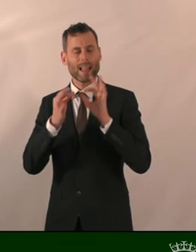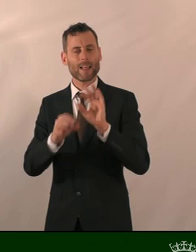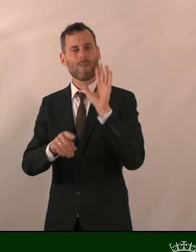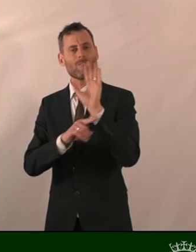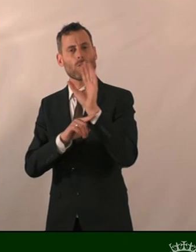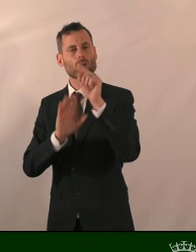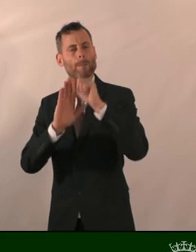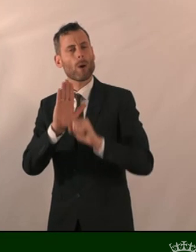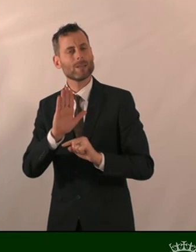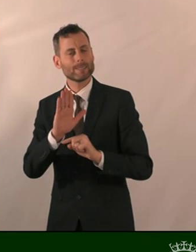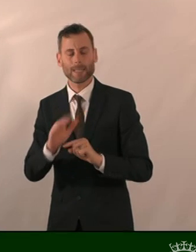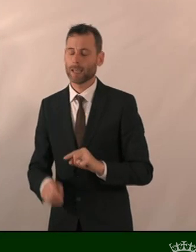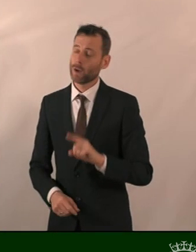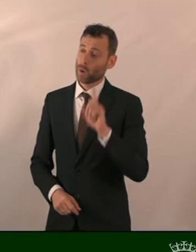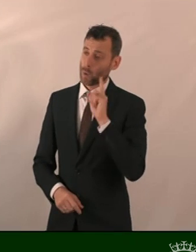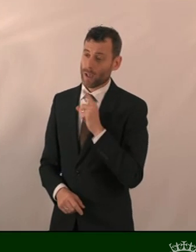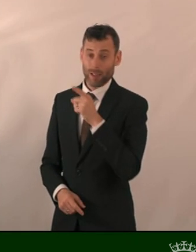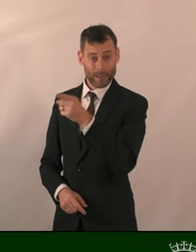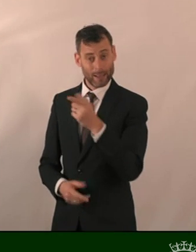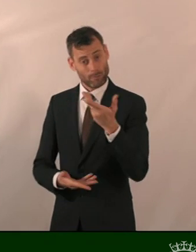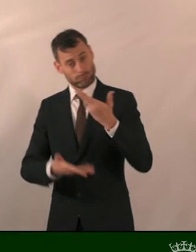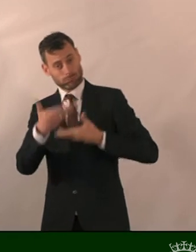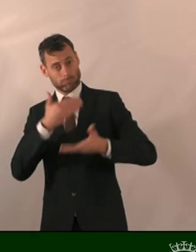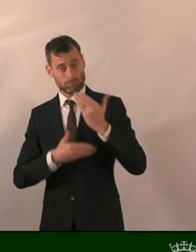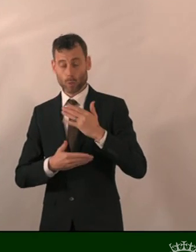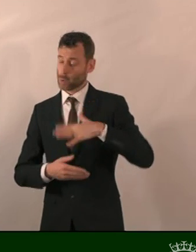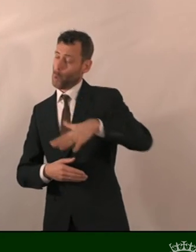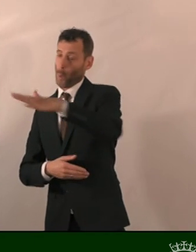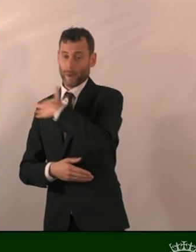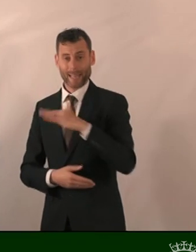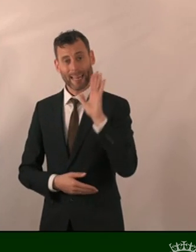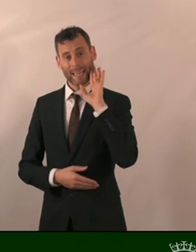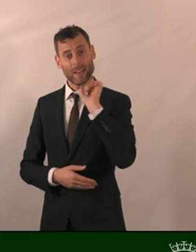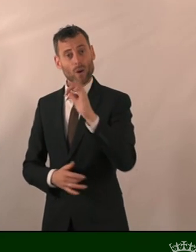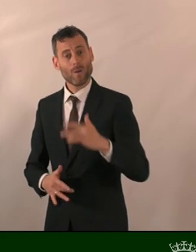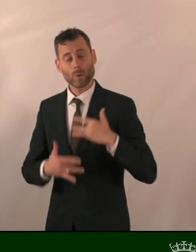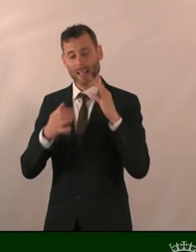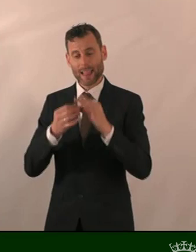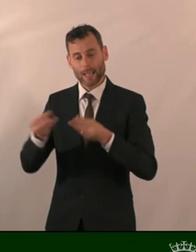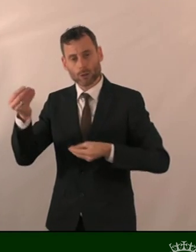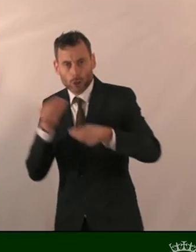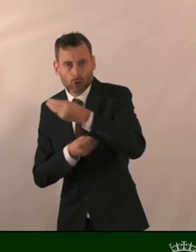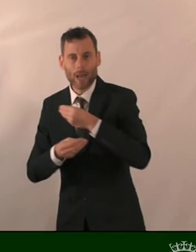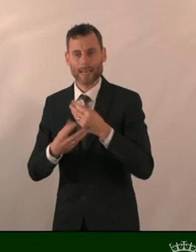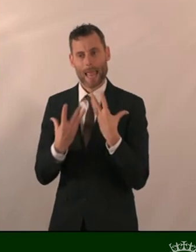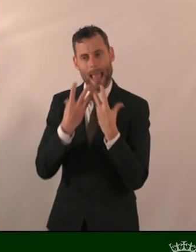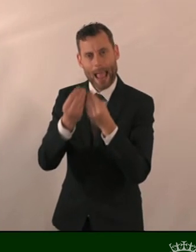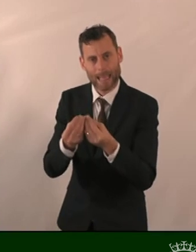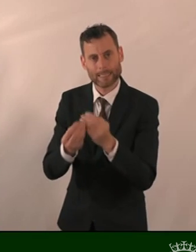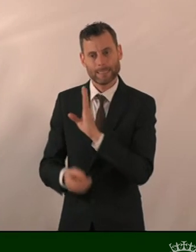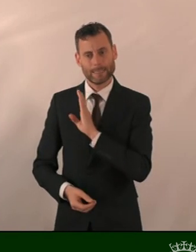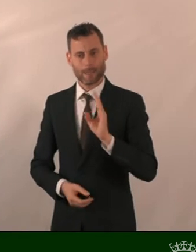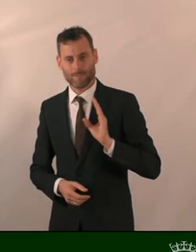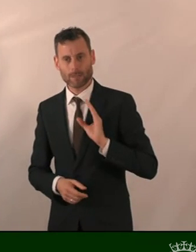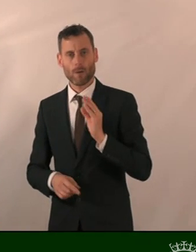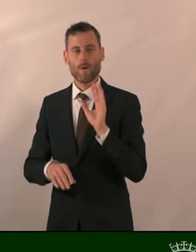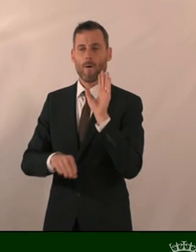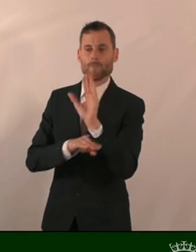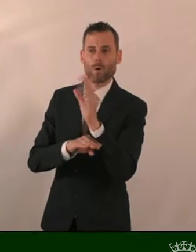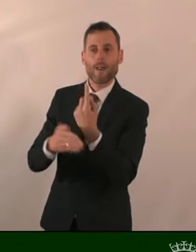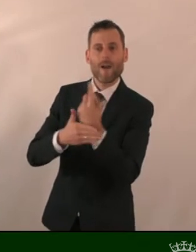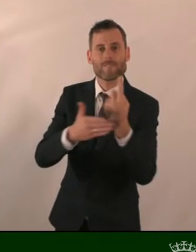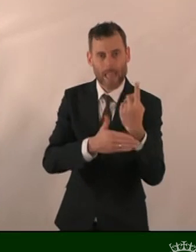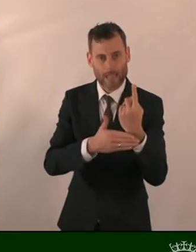Will he please make a statement to this House so that the views of this House can be heard, bringing together trade, aid, foreign affairs and, of course, defence?